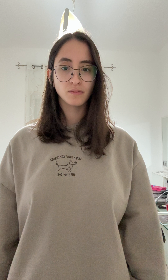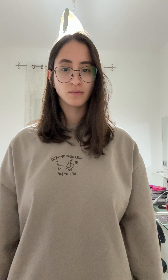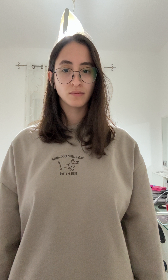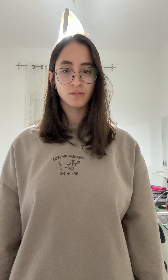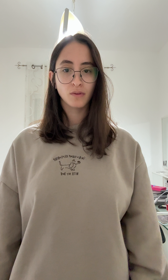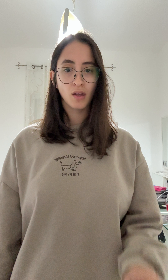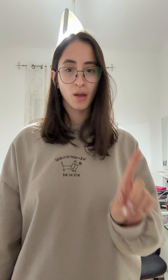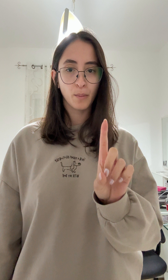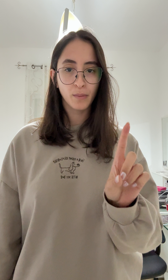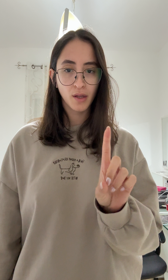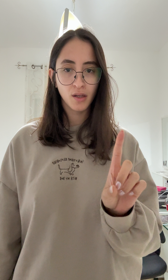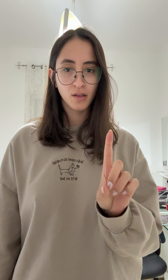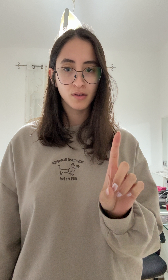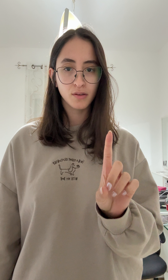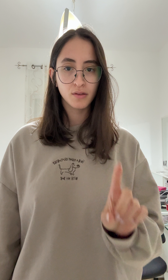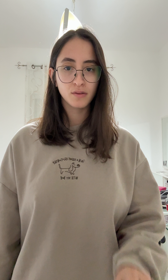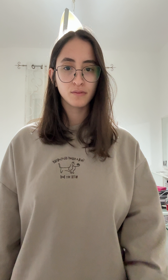מי